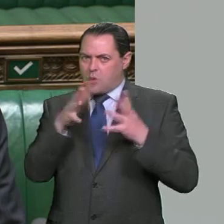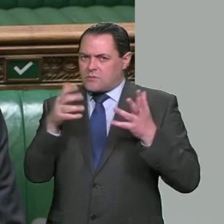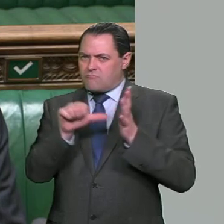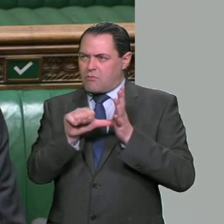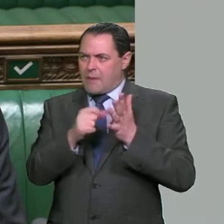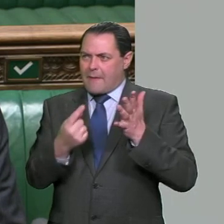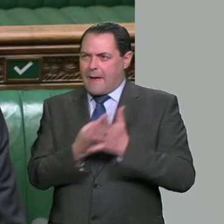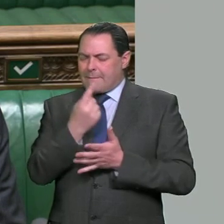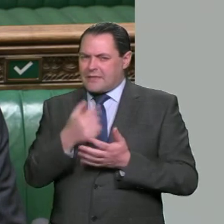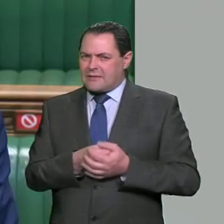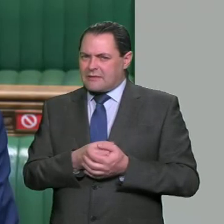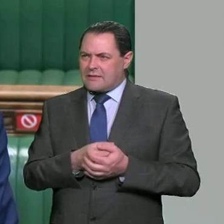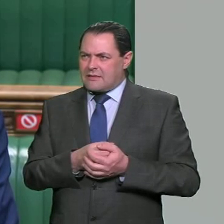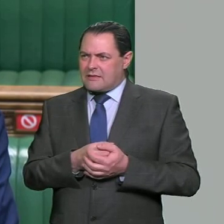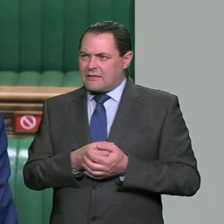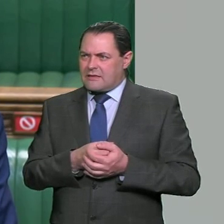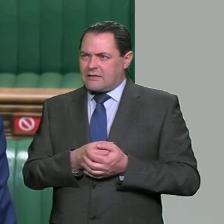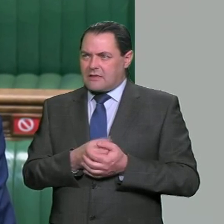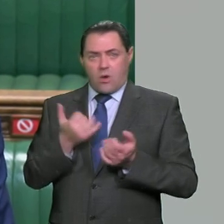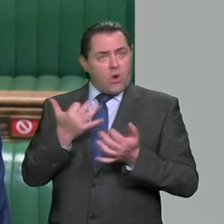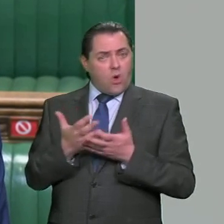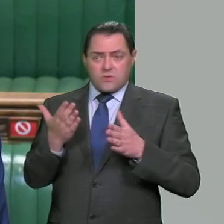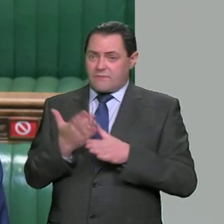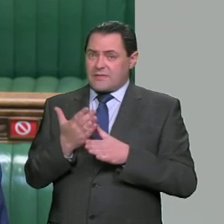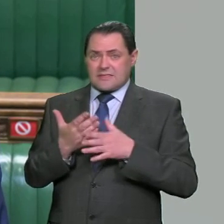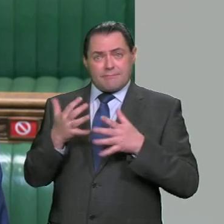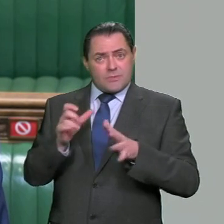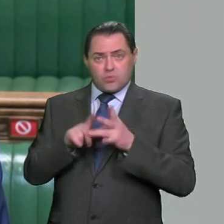I acknowledge that thousands of businesses stepped up during the pandemic.